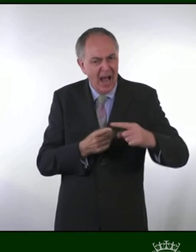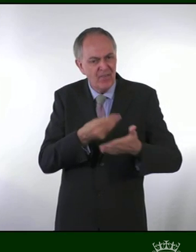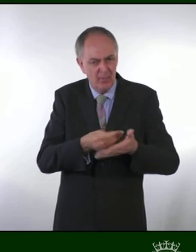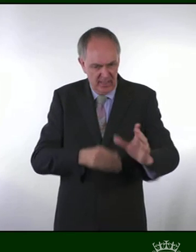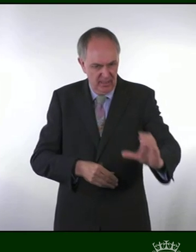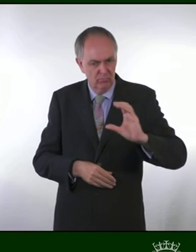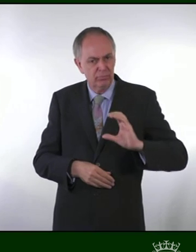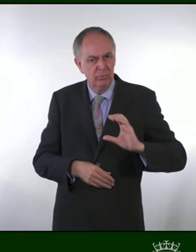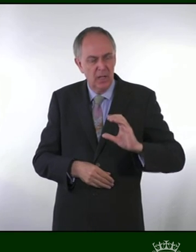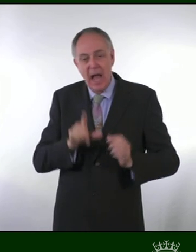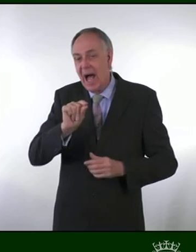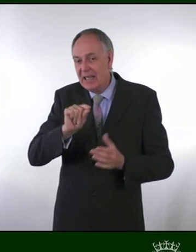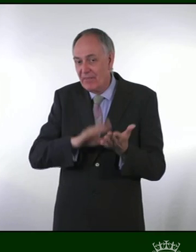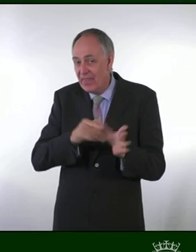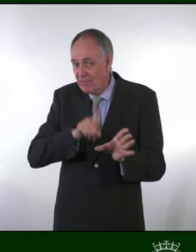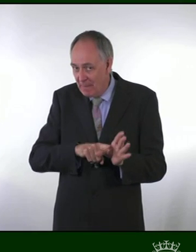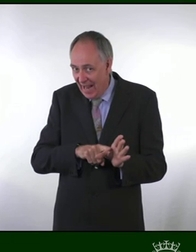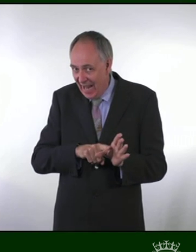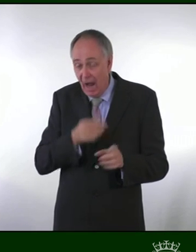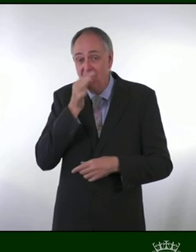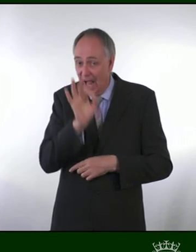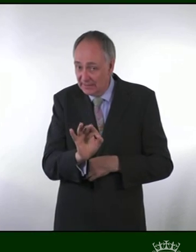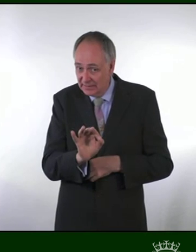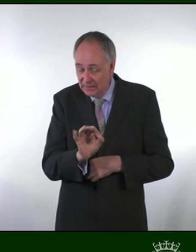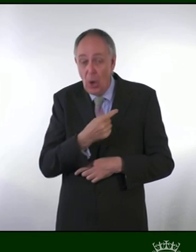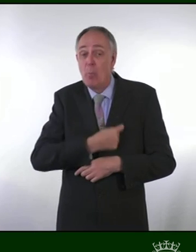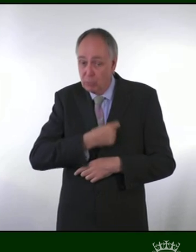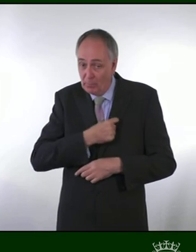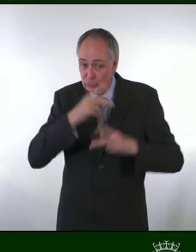I raised the issue with him on 11 May, and he promised he would look into it.